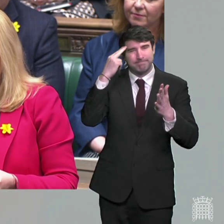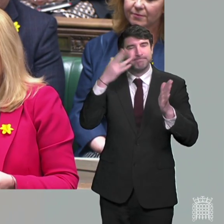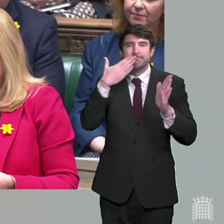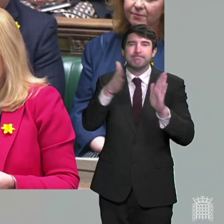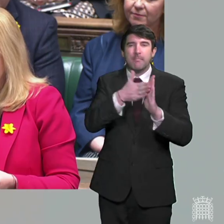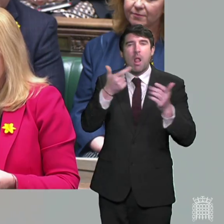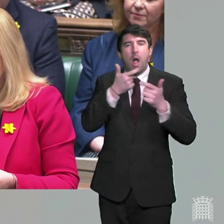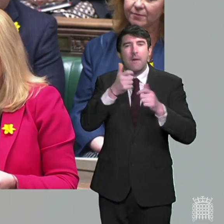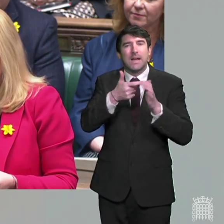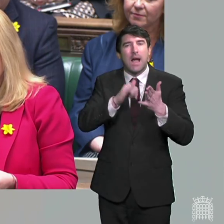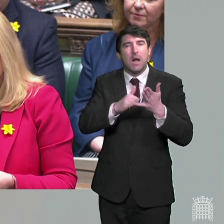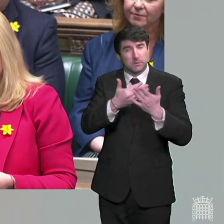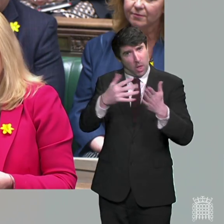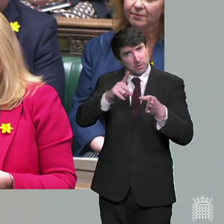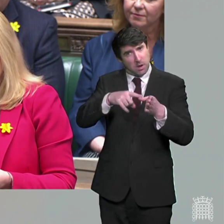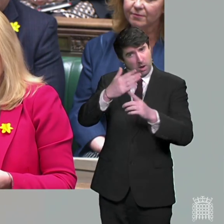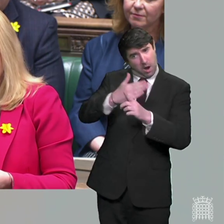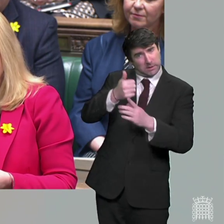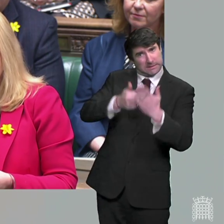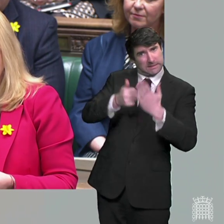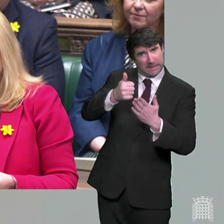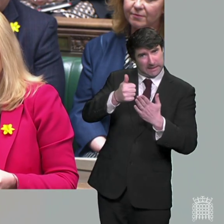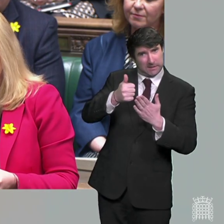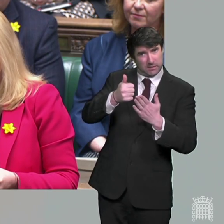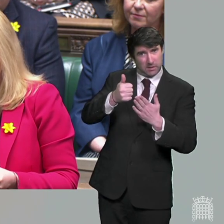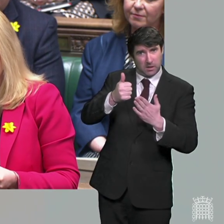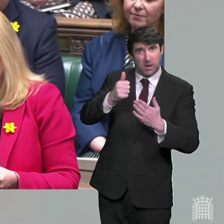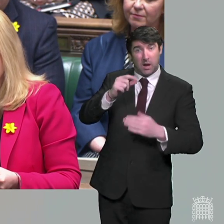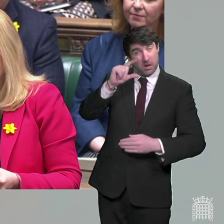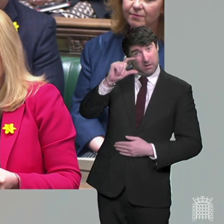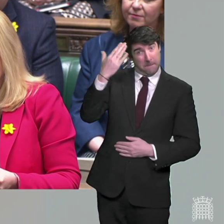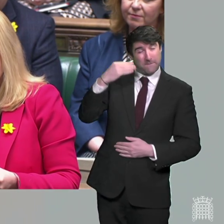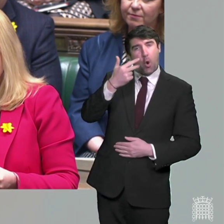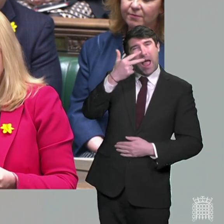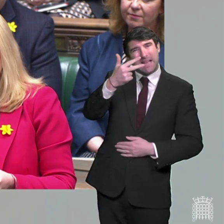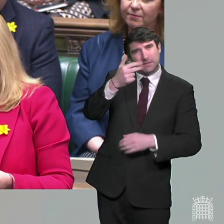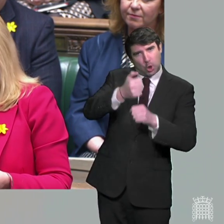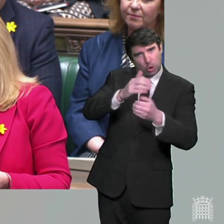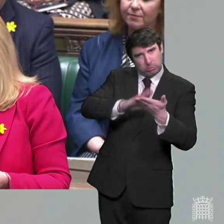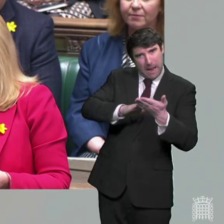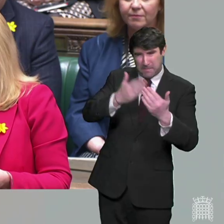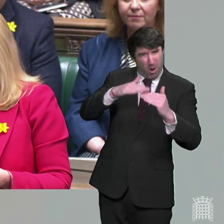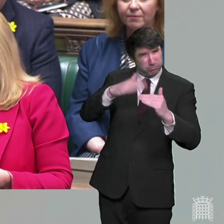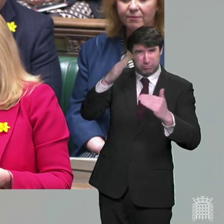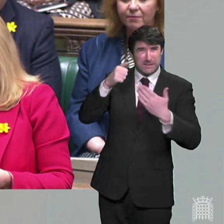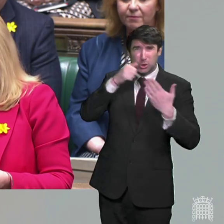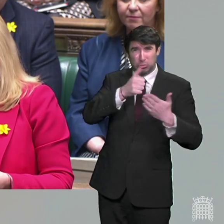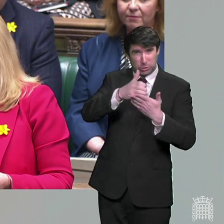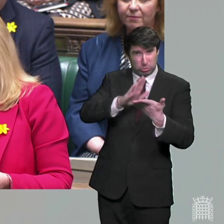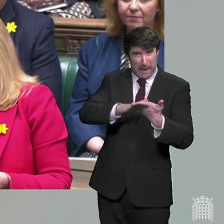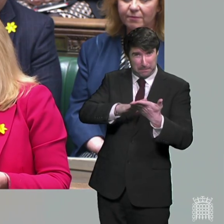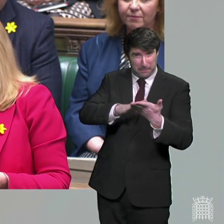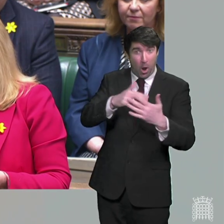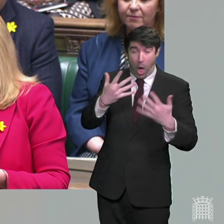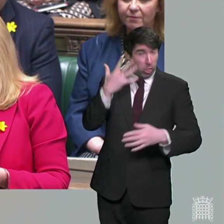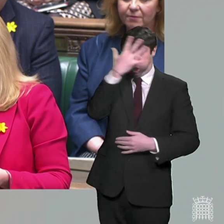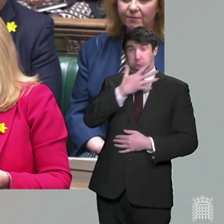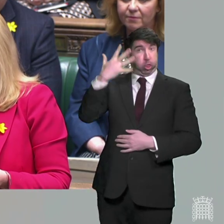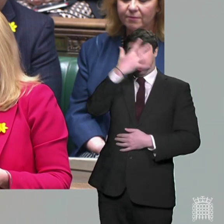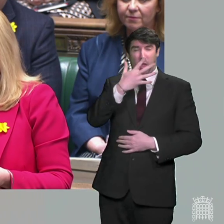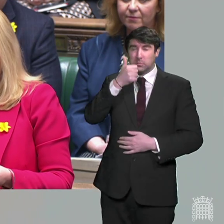One alarming aspect is the change in the size of canisters from 8 grams to 620 grams, and ambulance call-outs related to overuse have tripled.